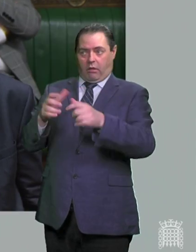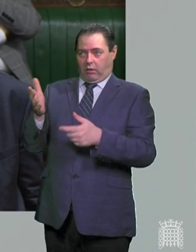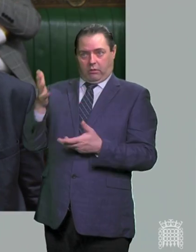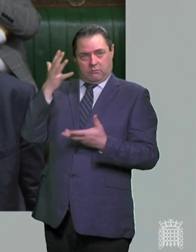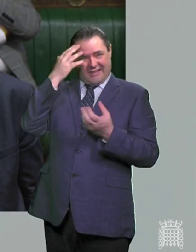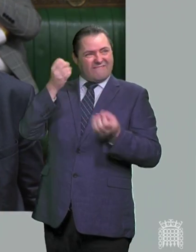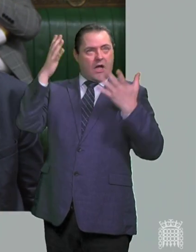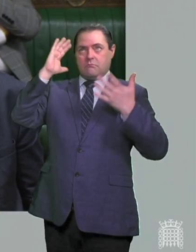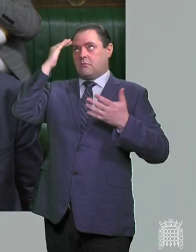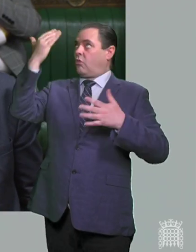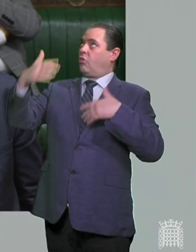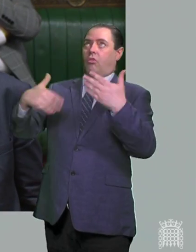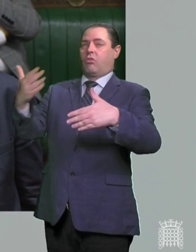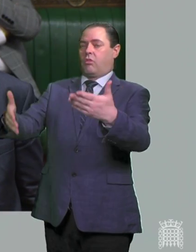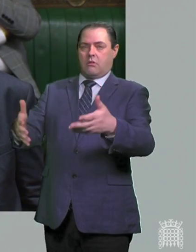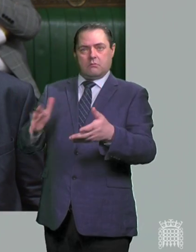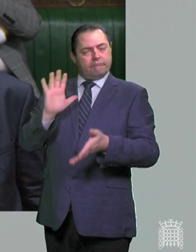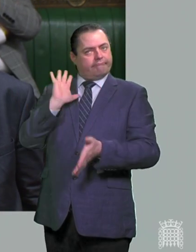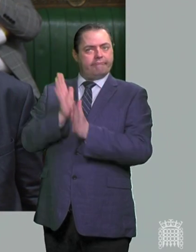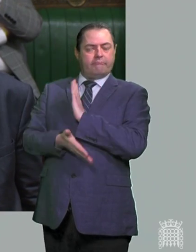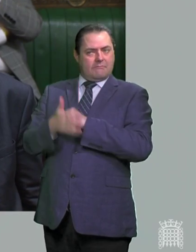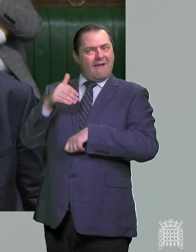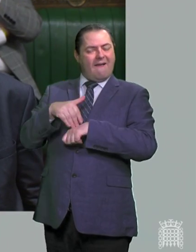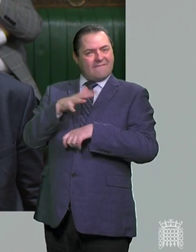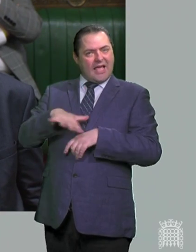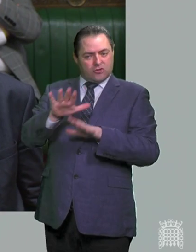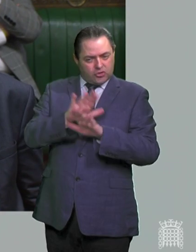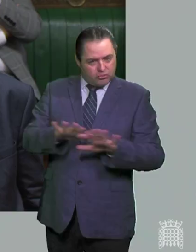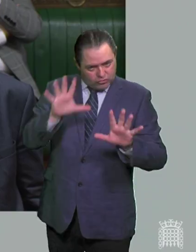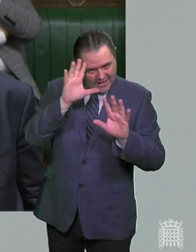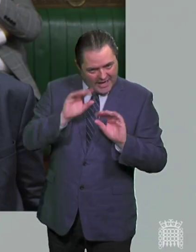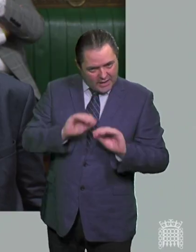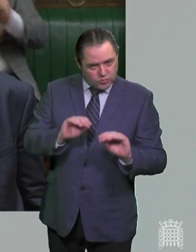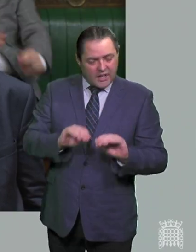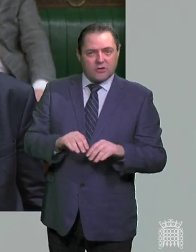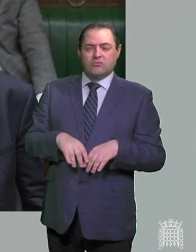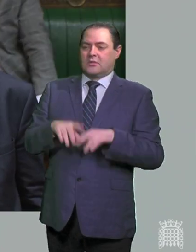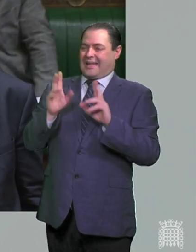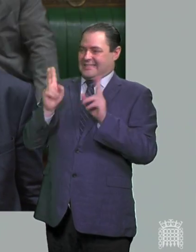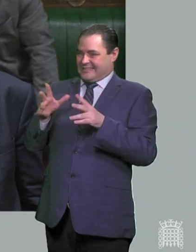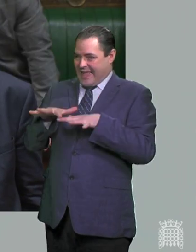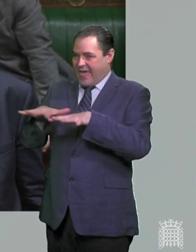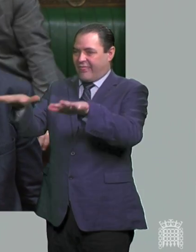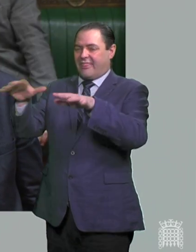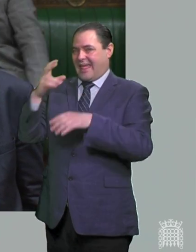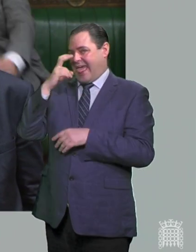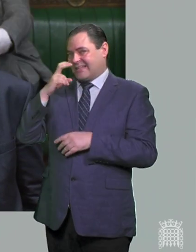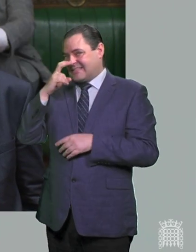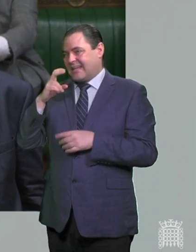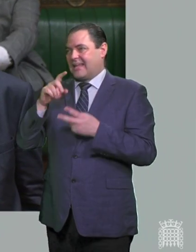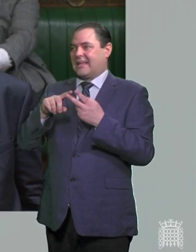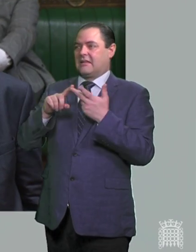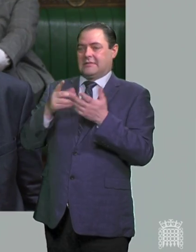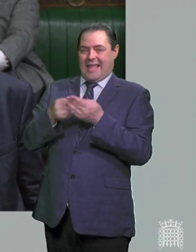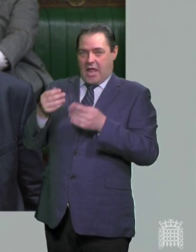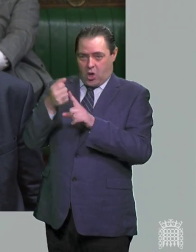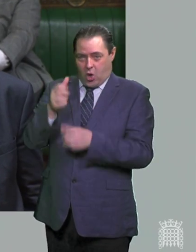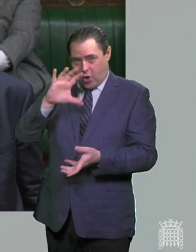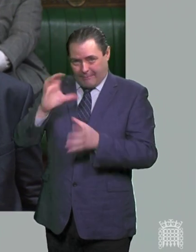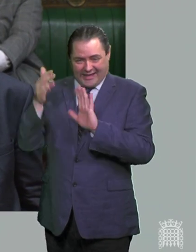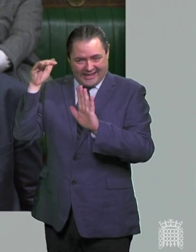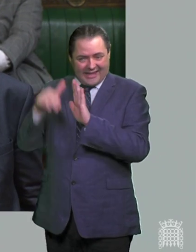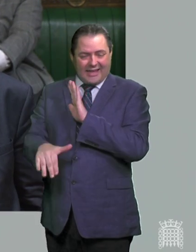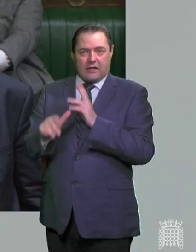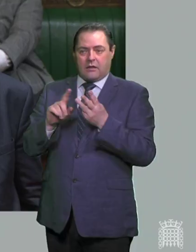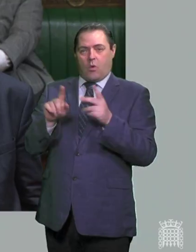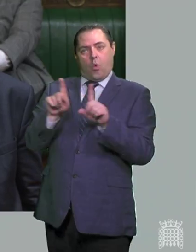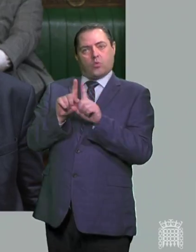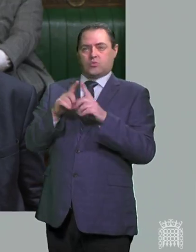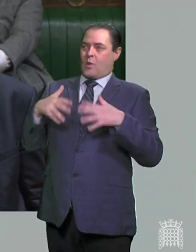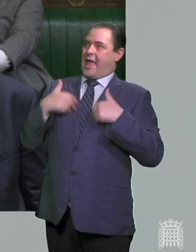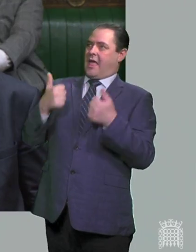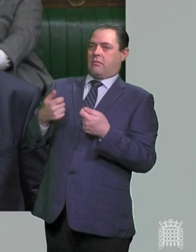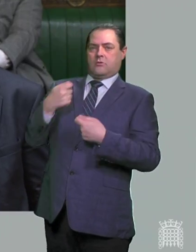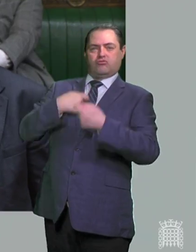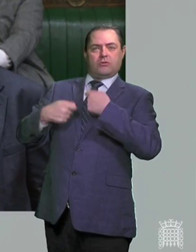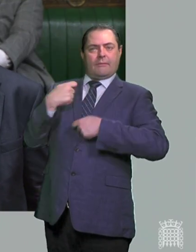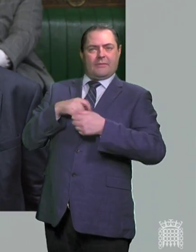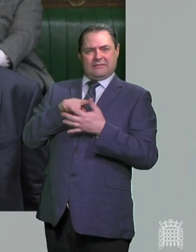This had dire consequences for children’s education, mortality rates among the elderly, the economy and access to the health service.